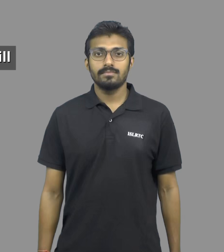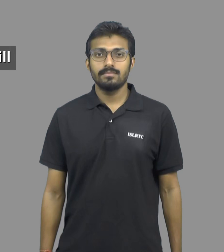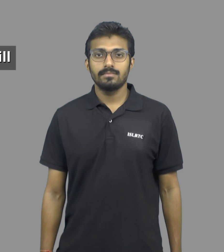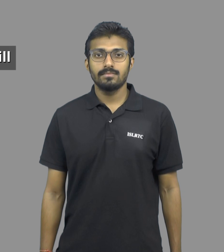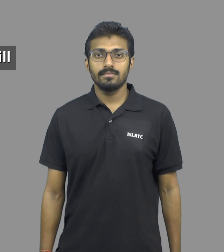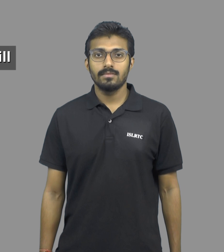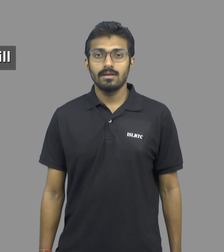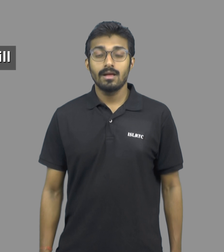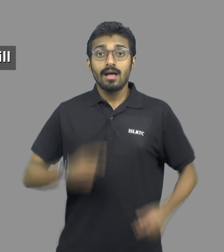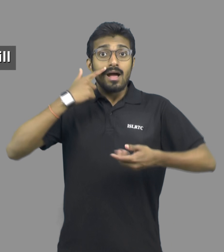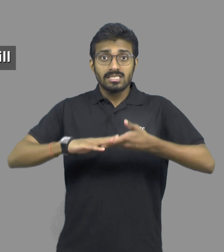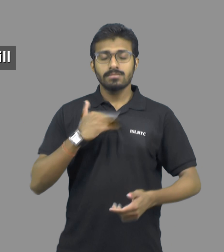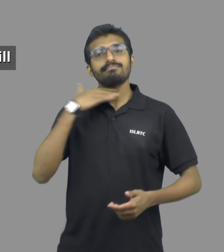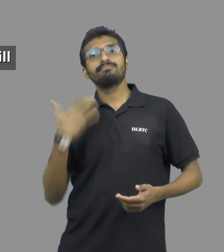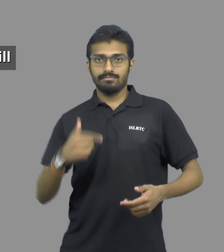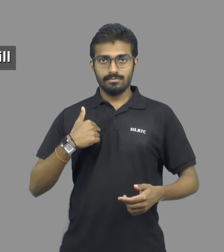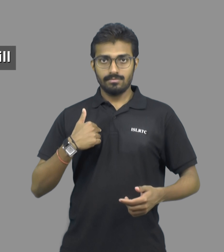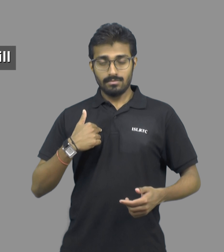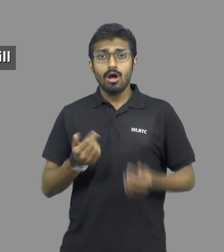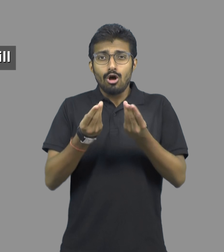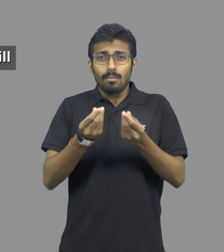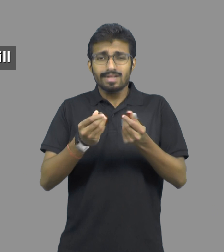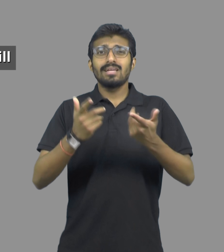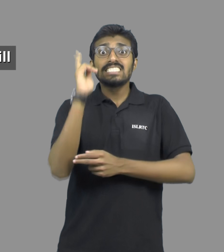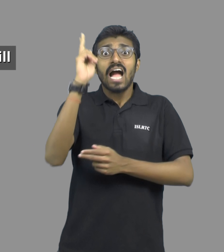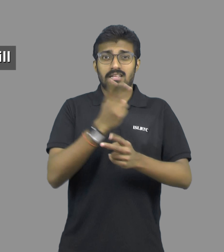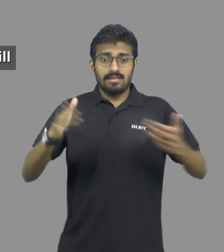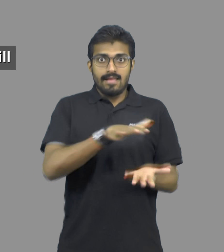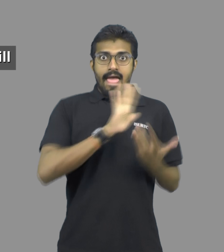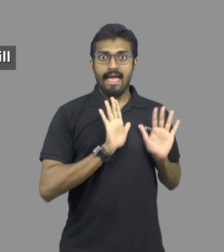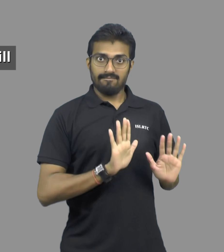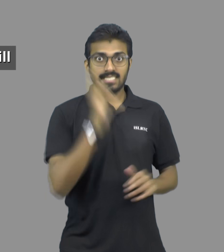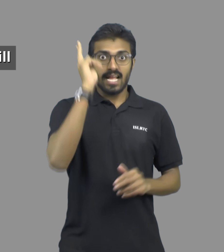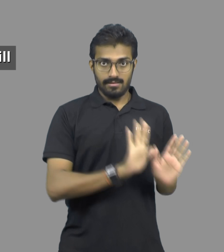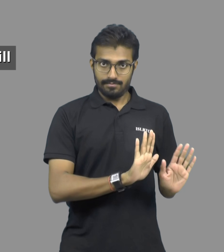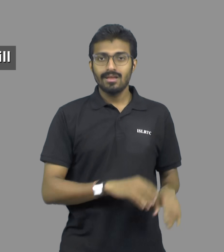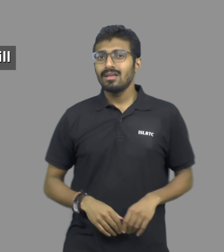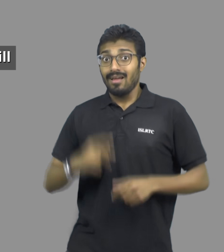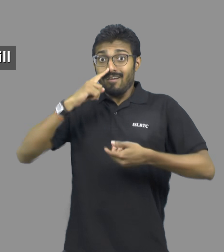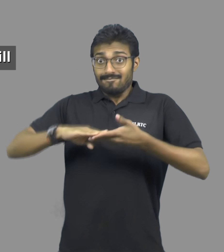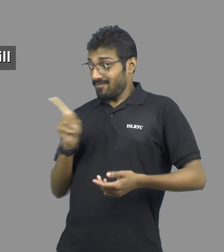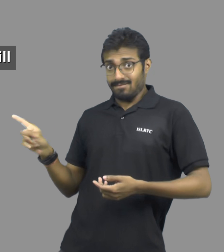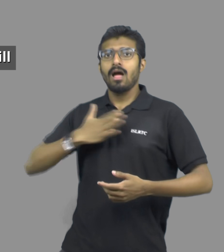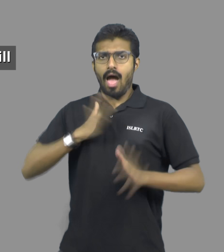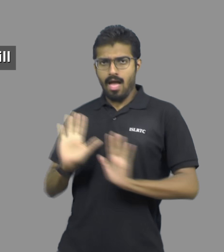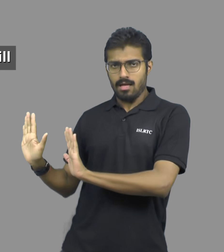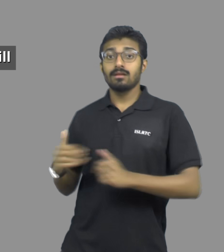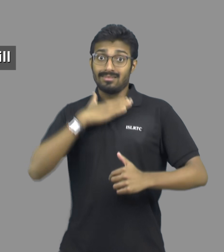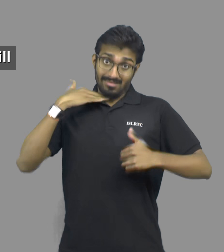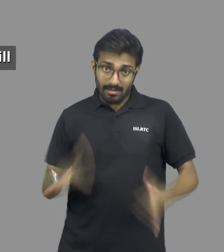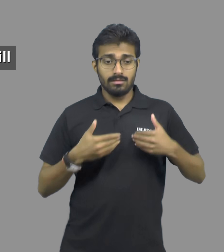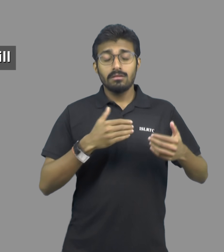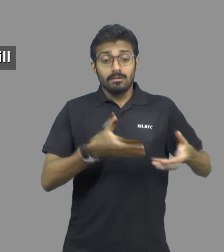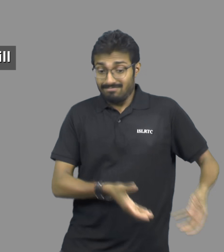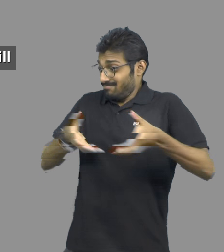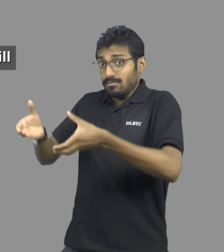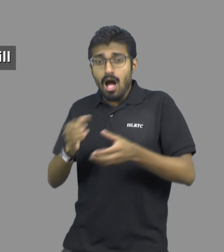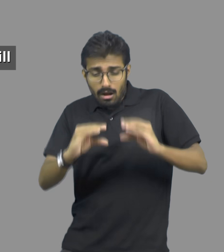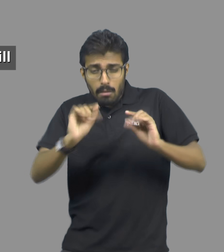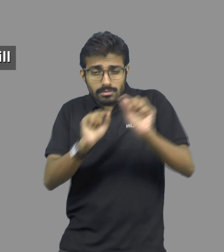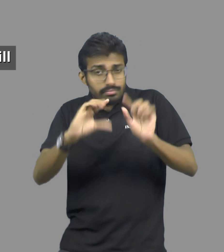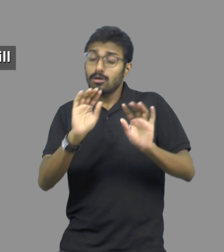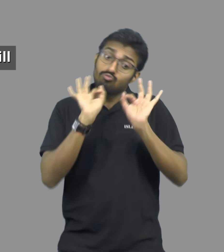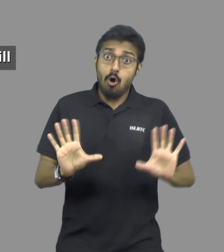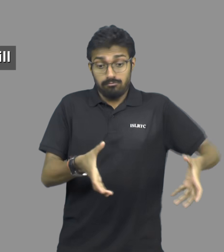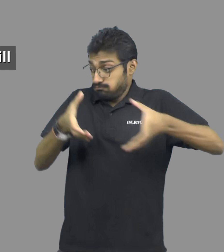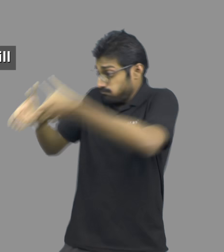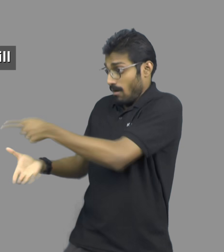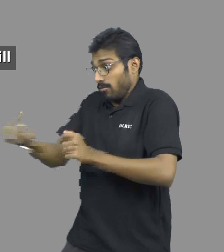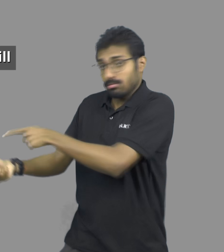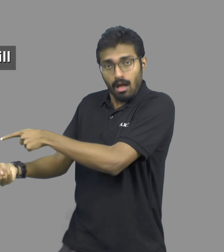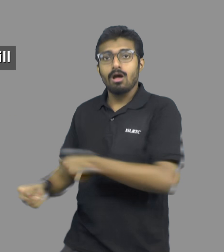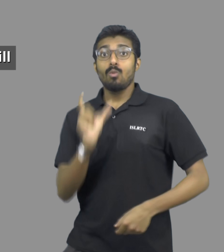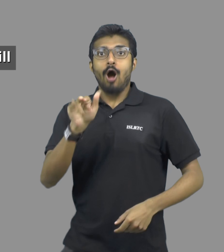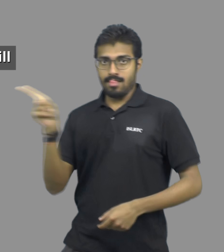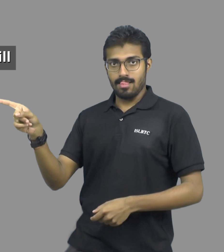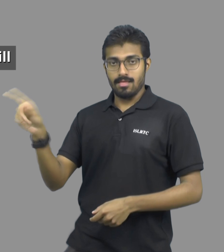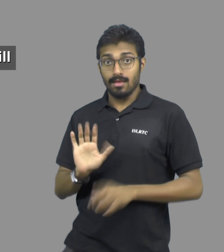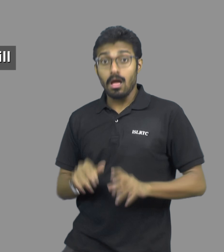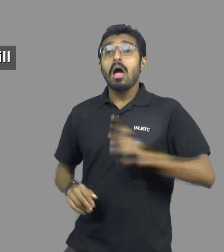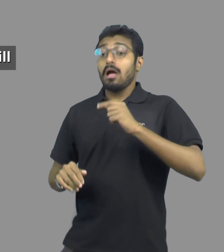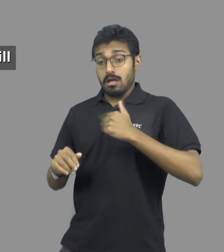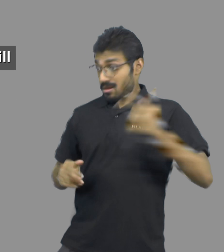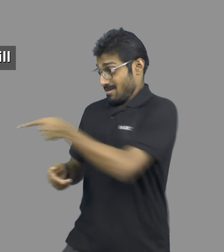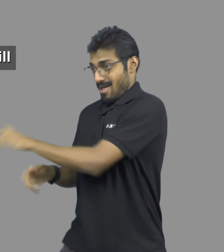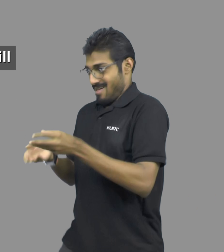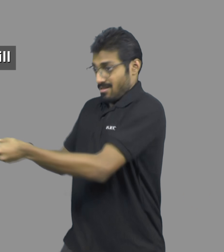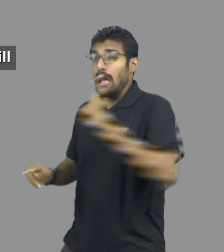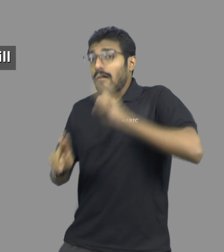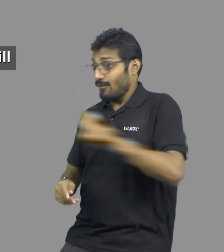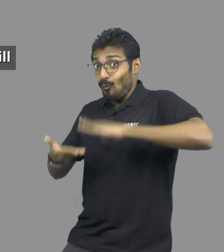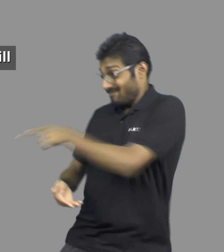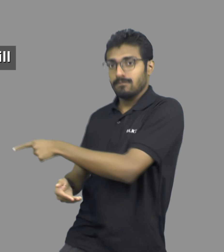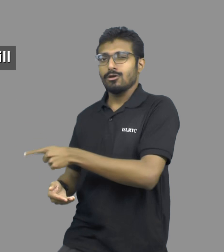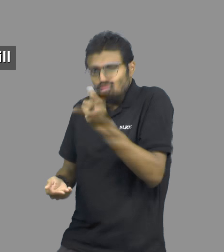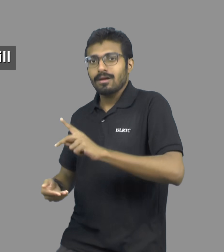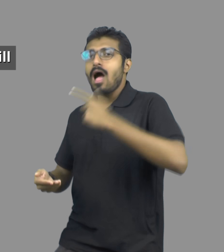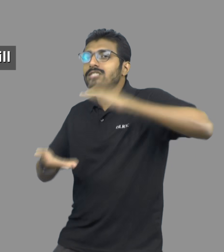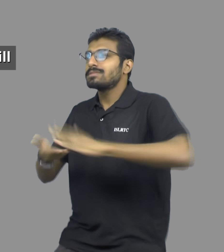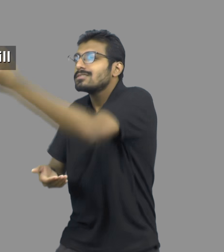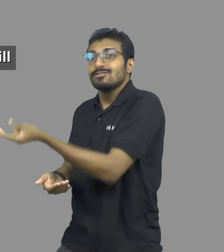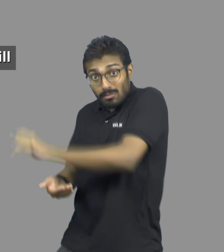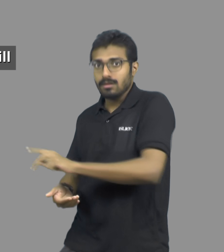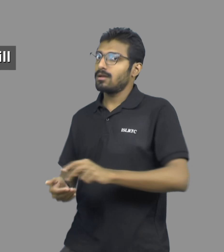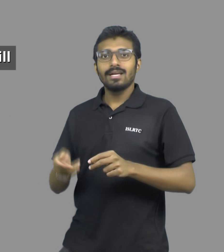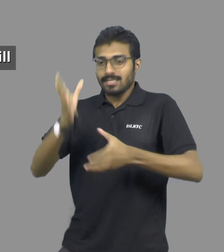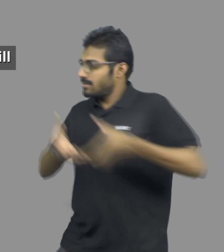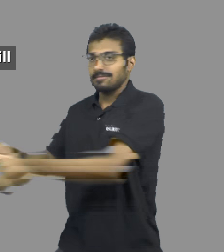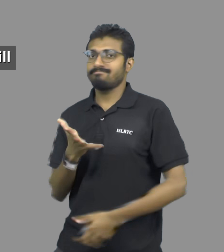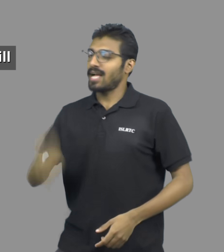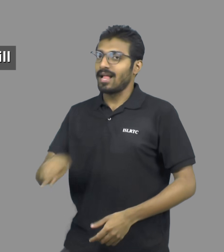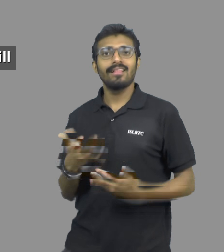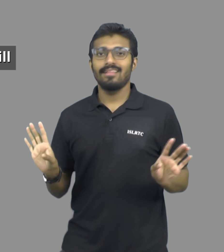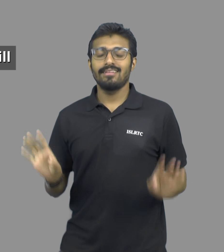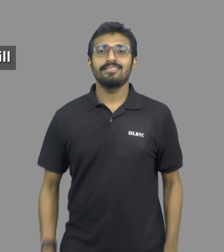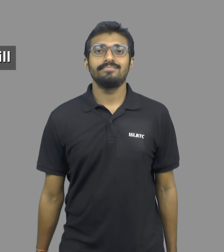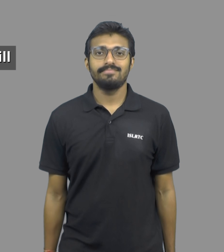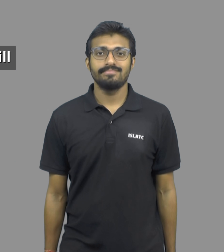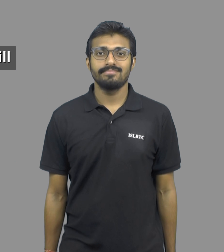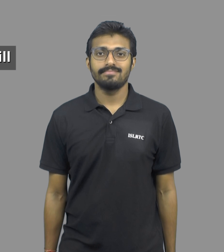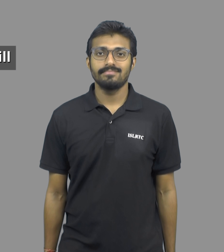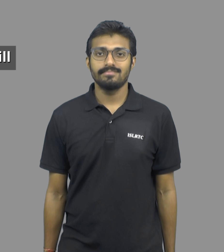Election Under The Will